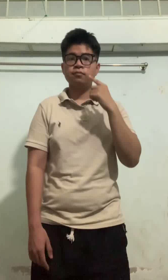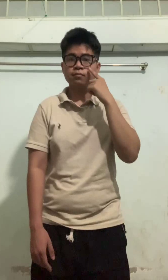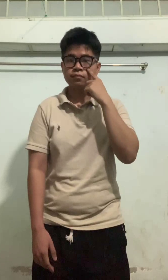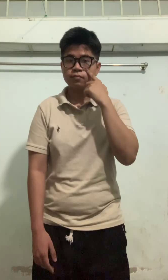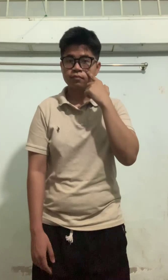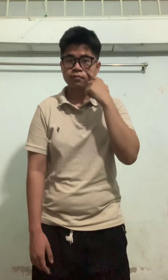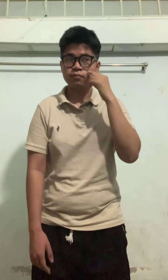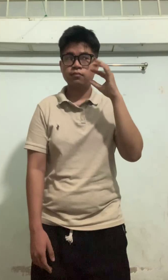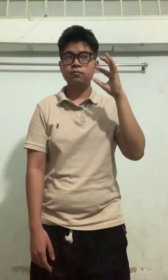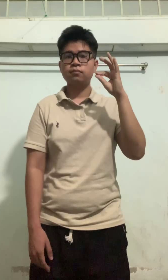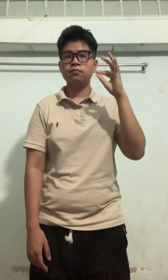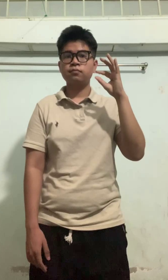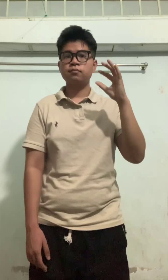lam quen